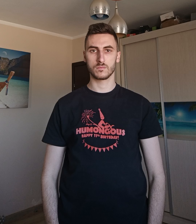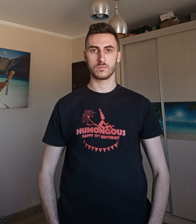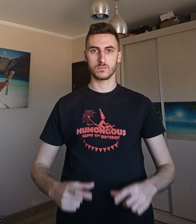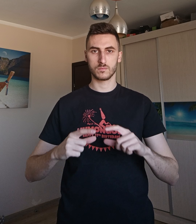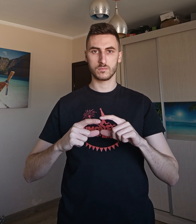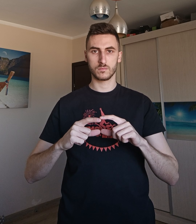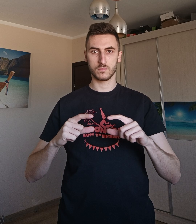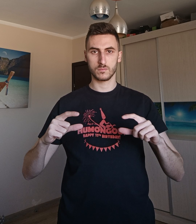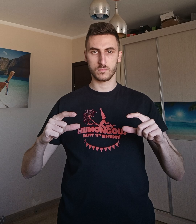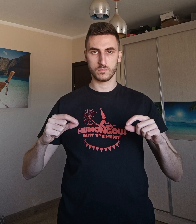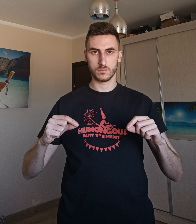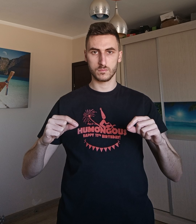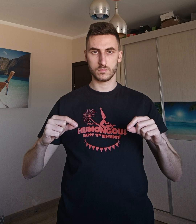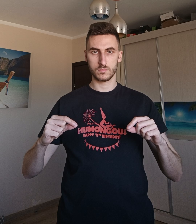כרטיס